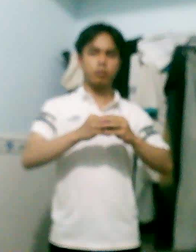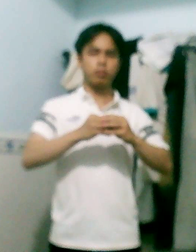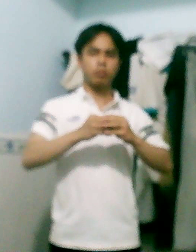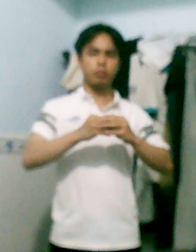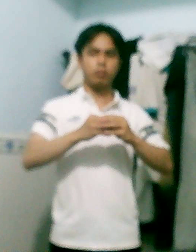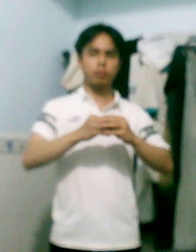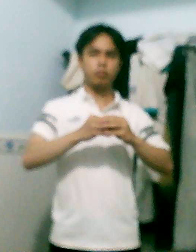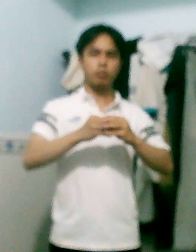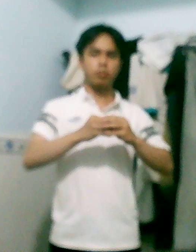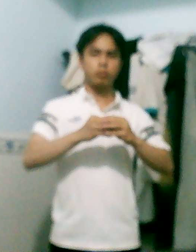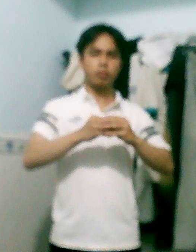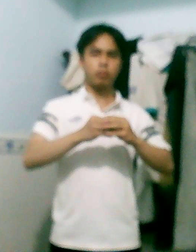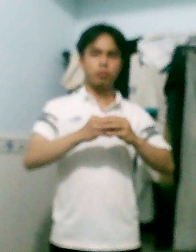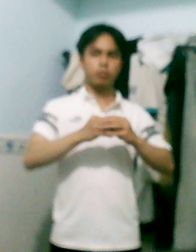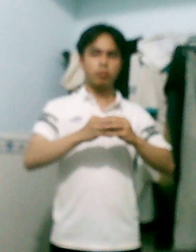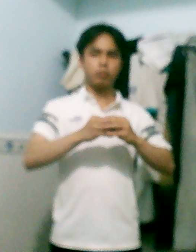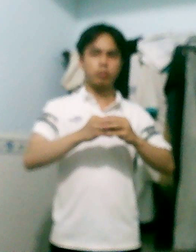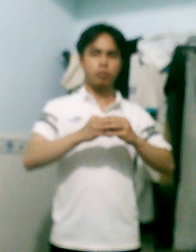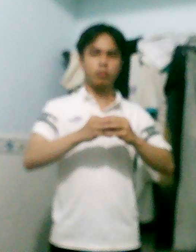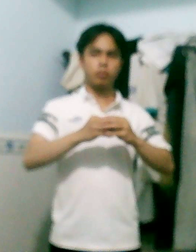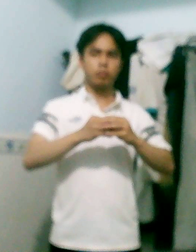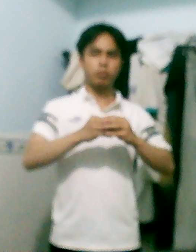nhom